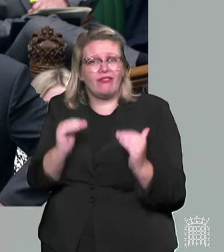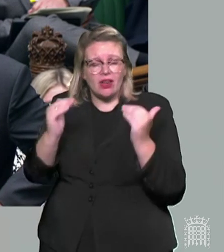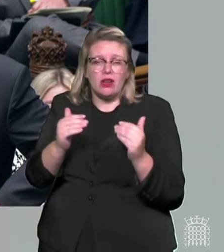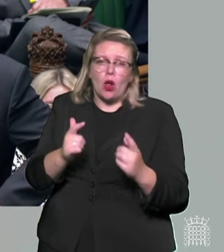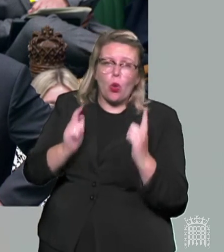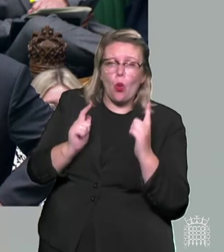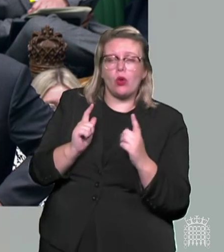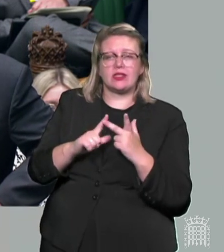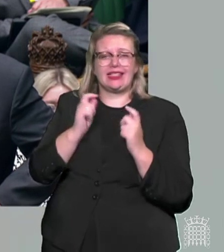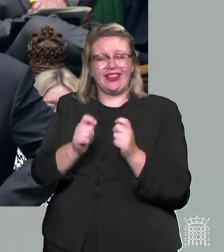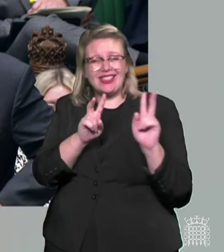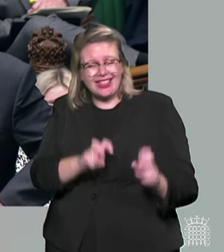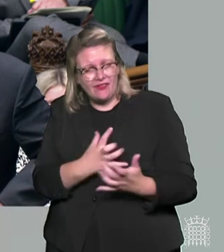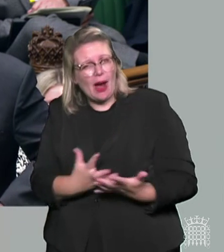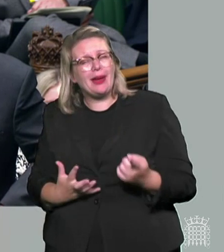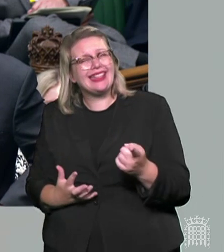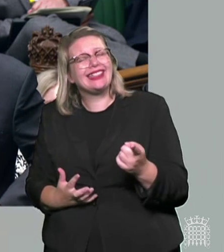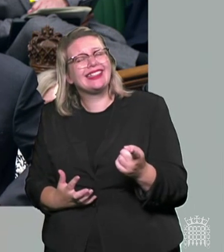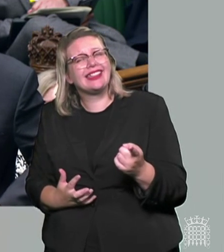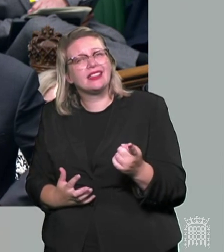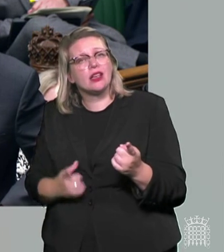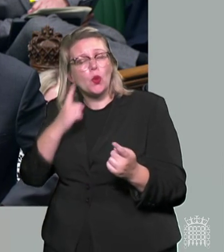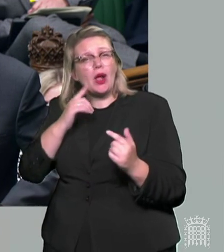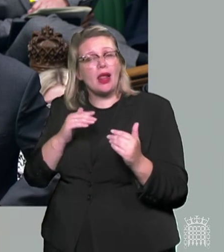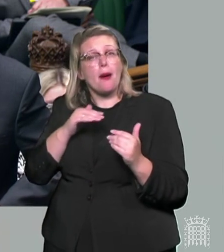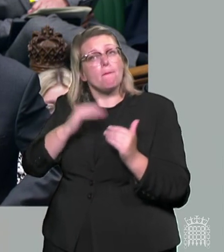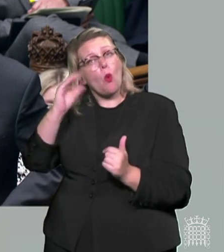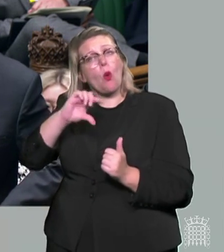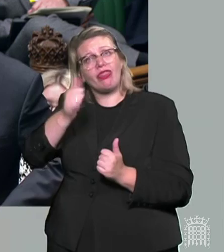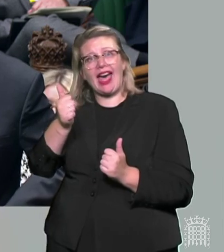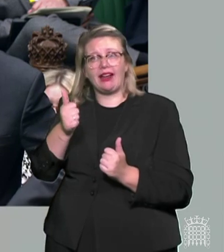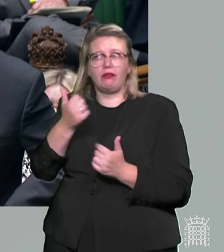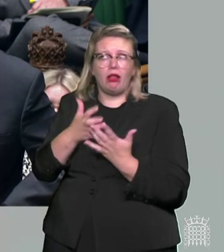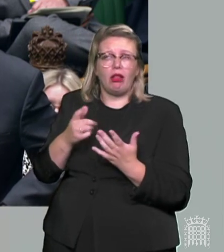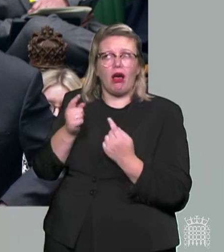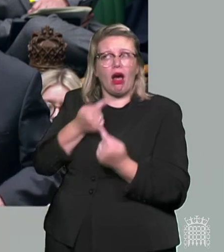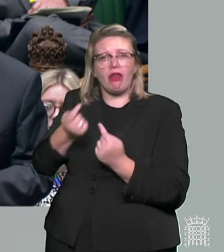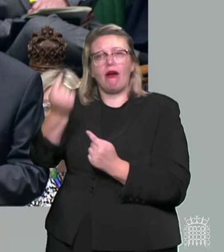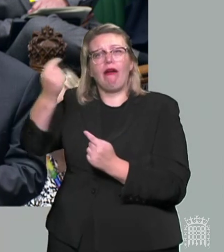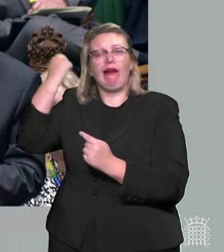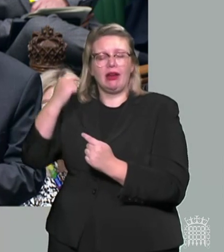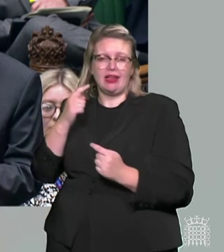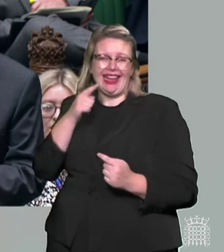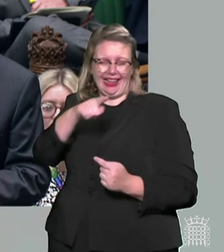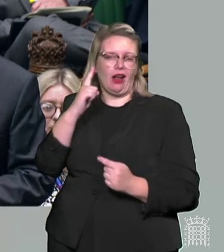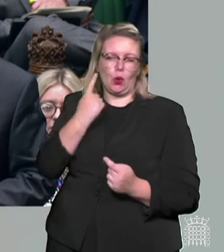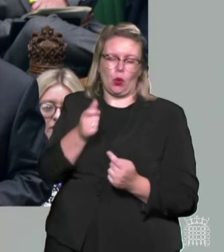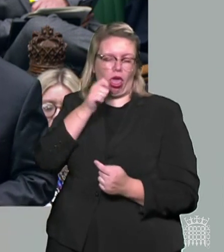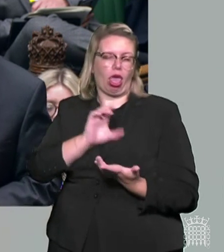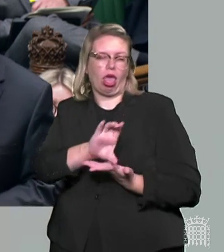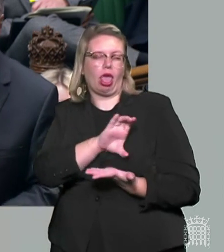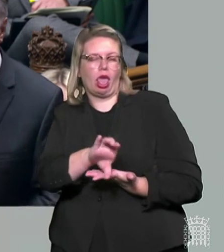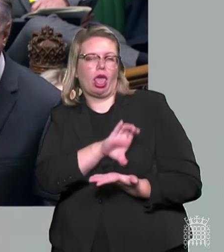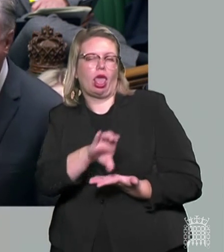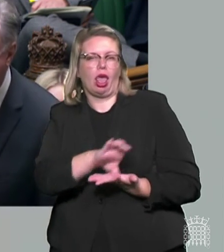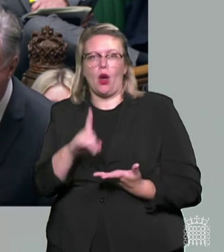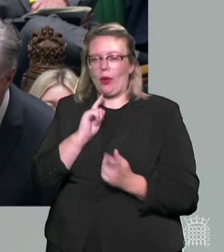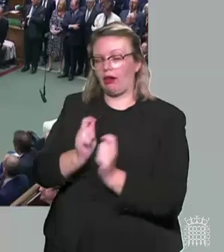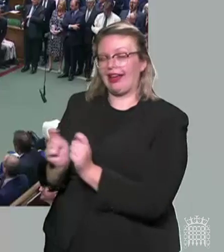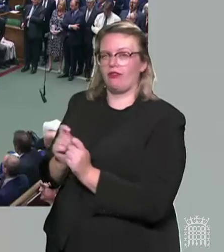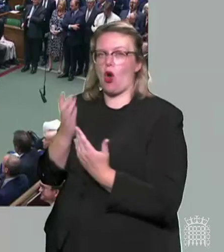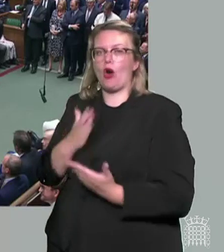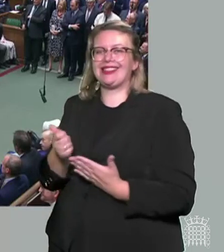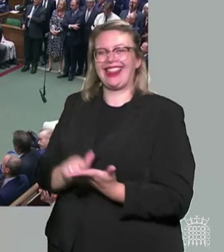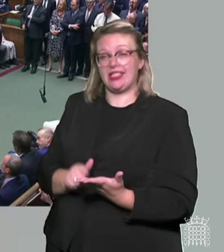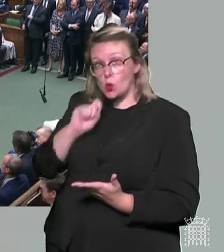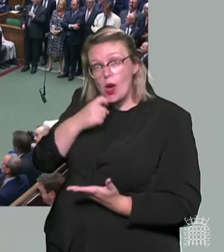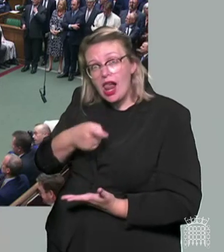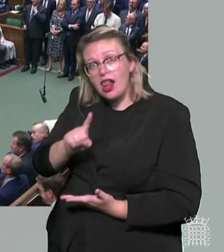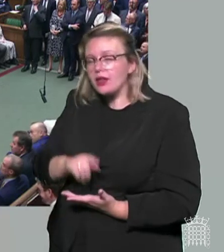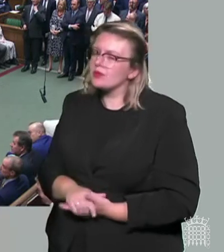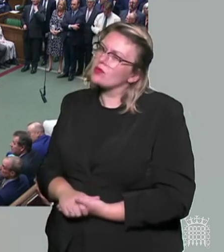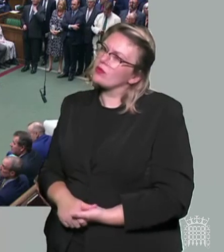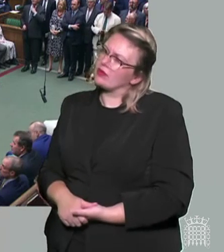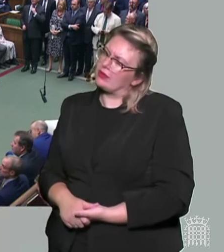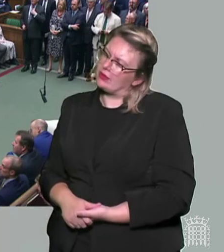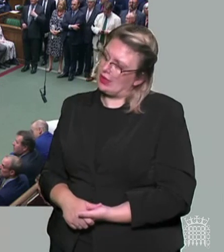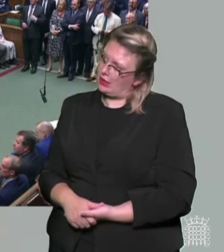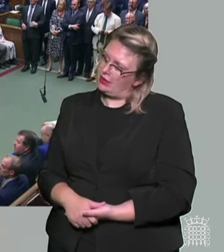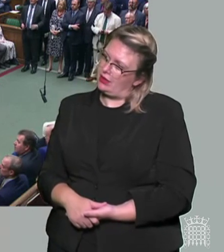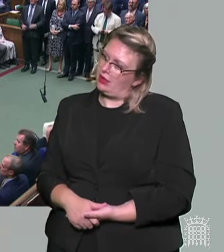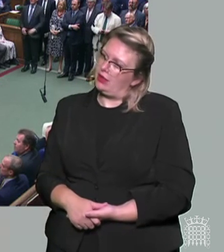Can we expect him to surpass Harold Wilson with a lavender list of dodgy donors, obsequious courtiers and “pinchers by nature”?